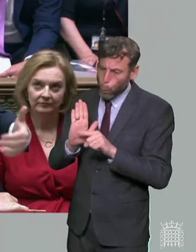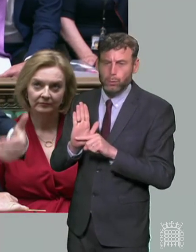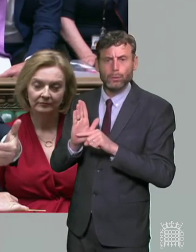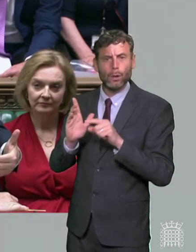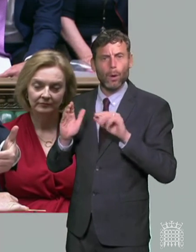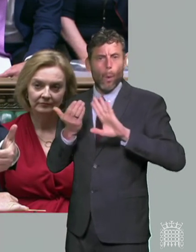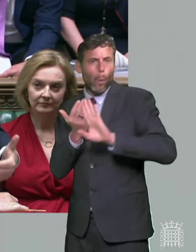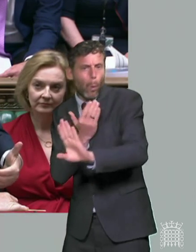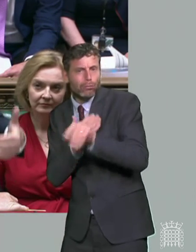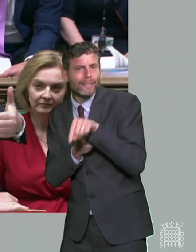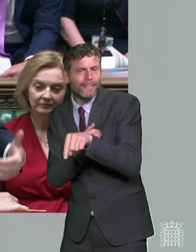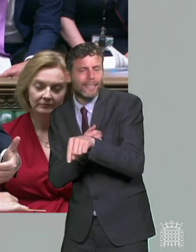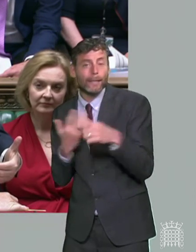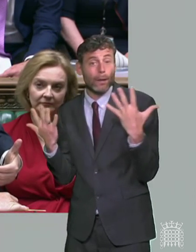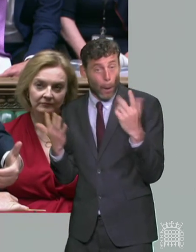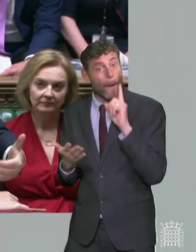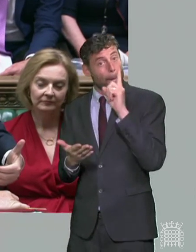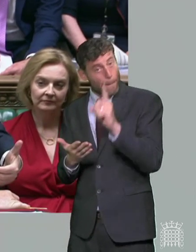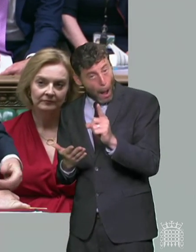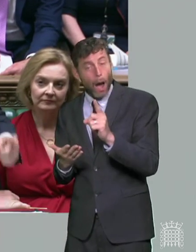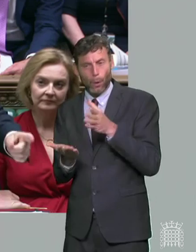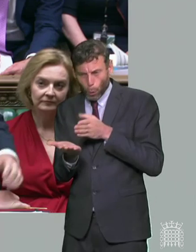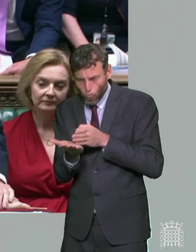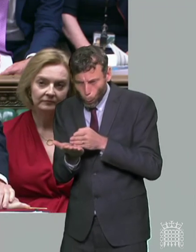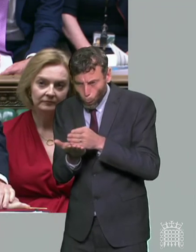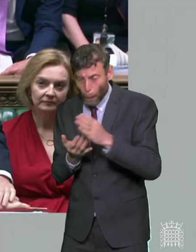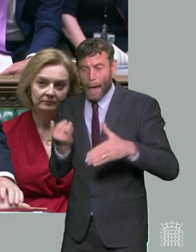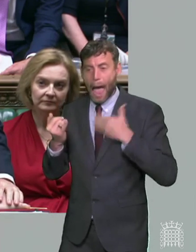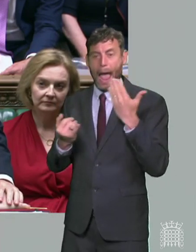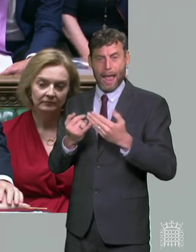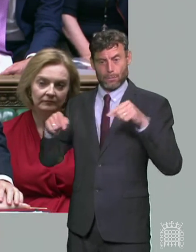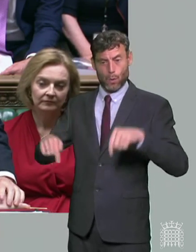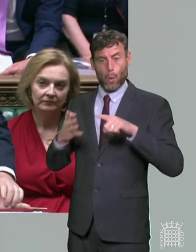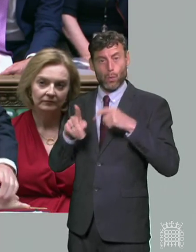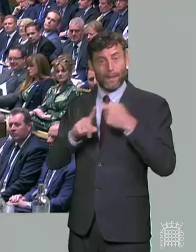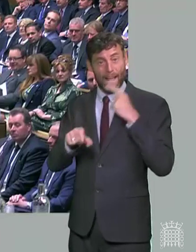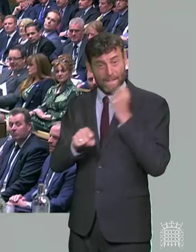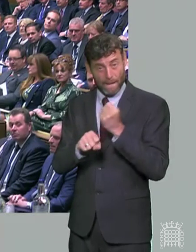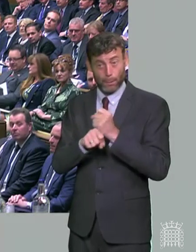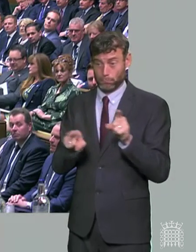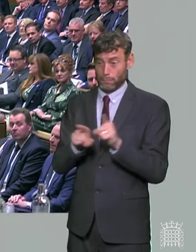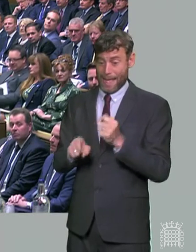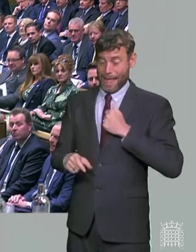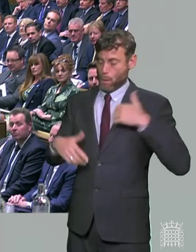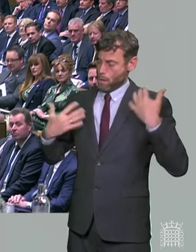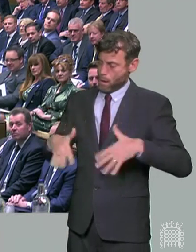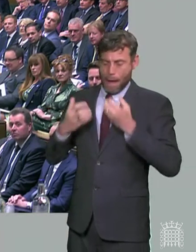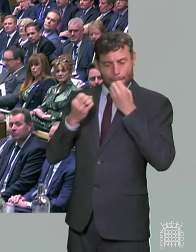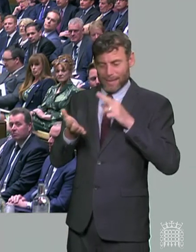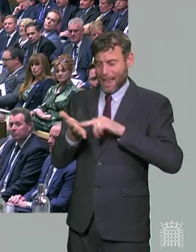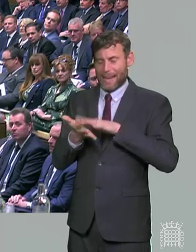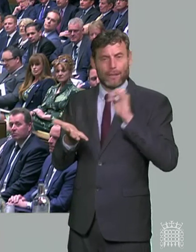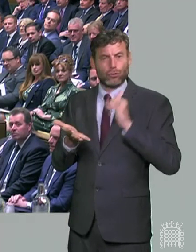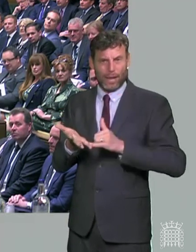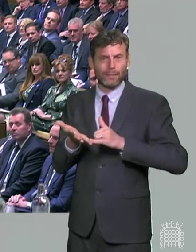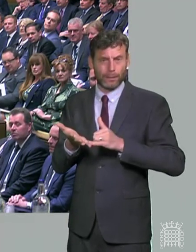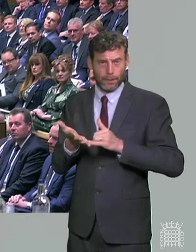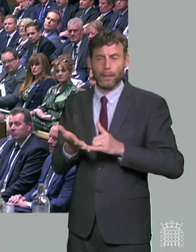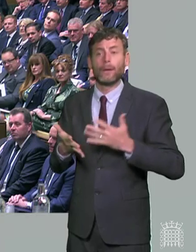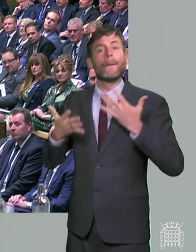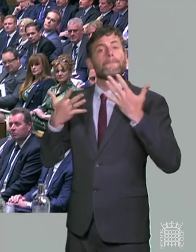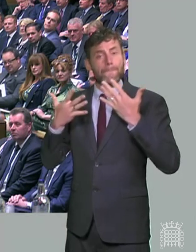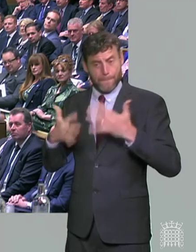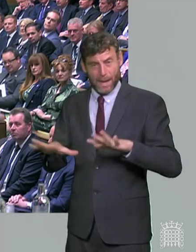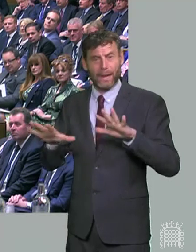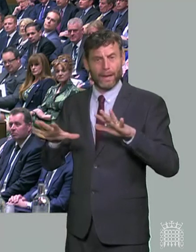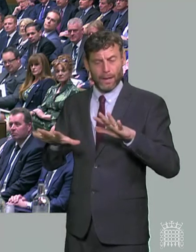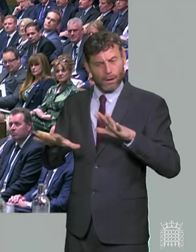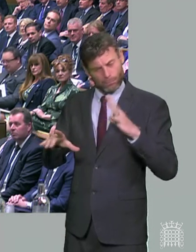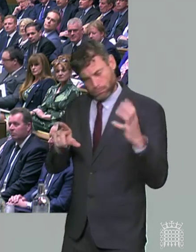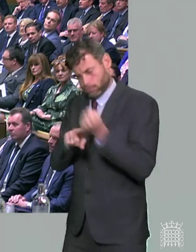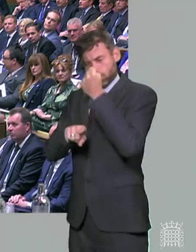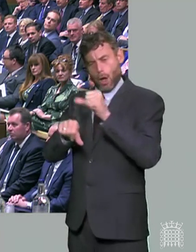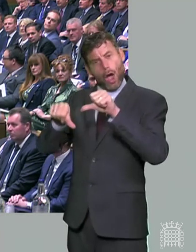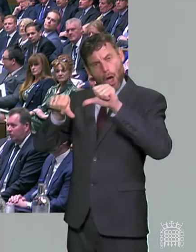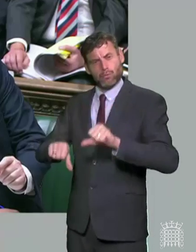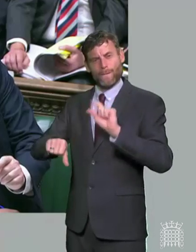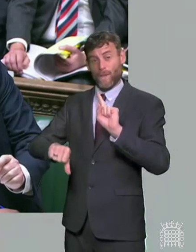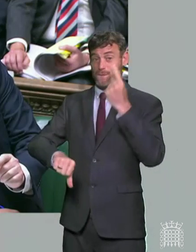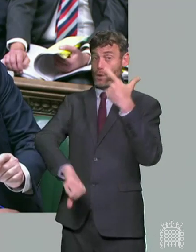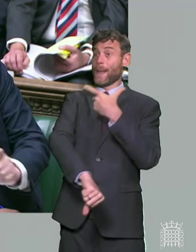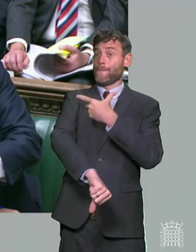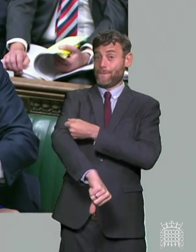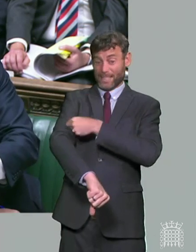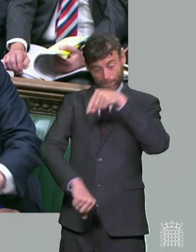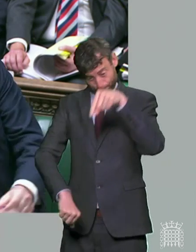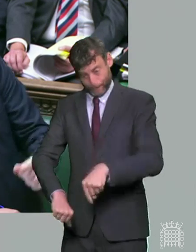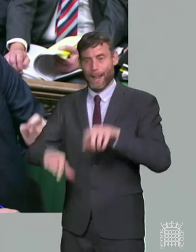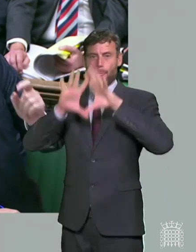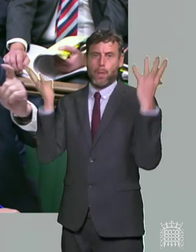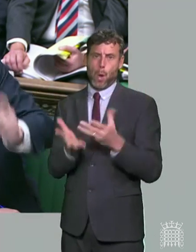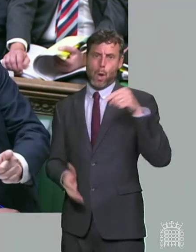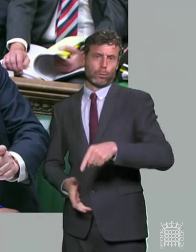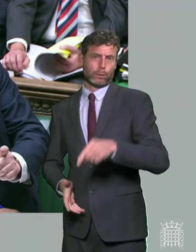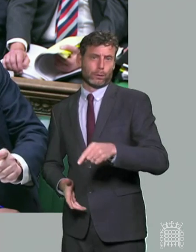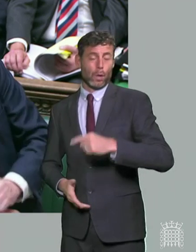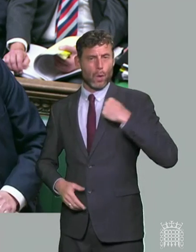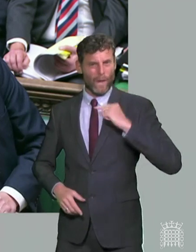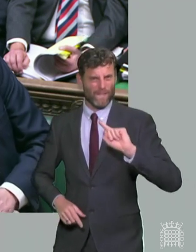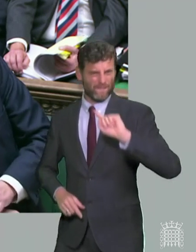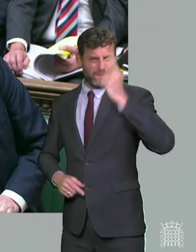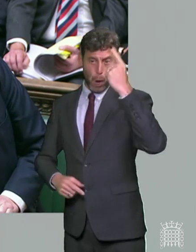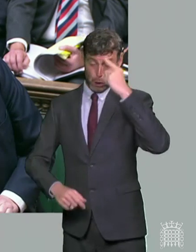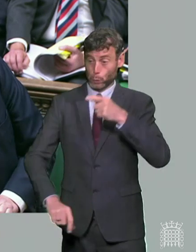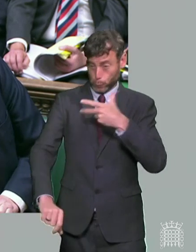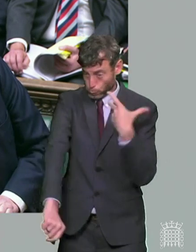But, as it happens, not only did the UK Government and our amazing NHS approve the first vaccine anywhere in the world but we were first to get it into